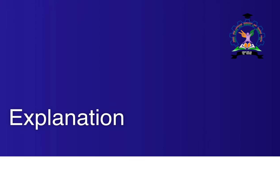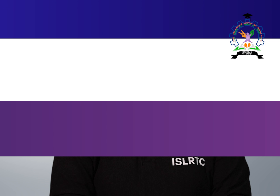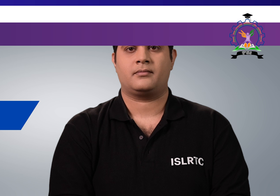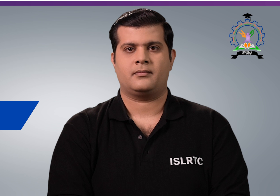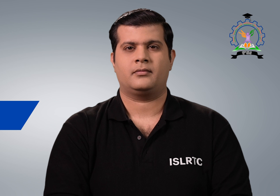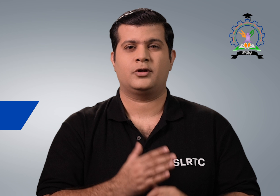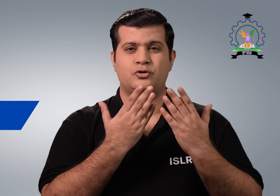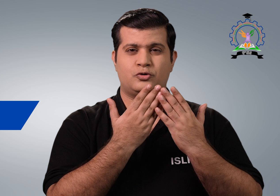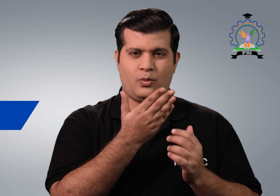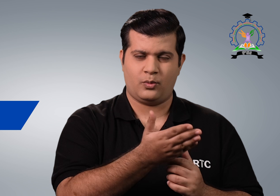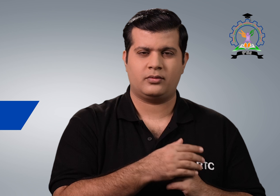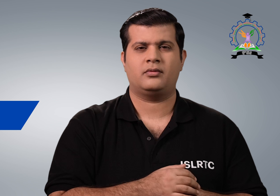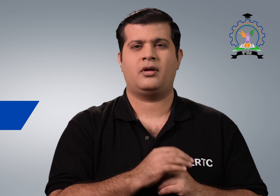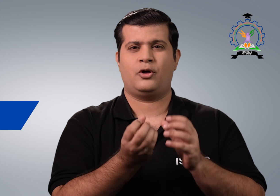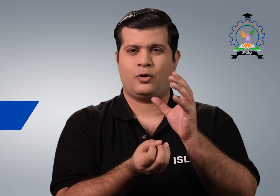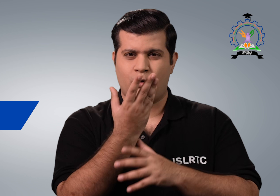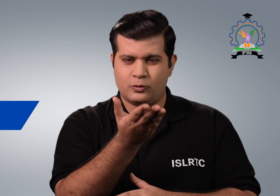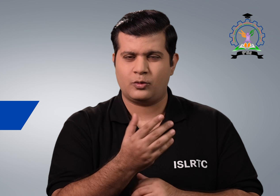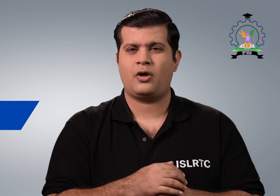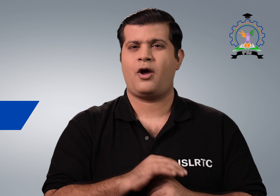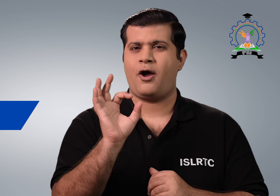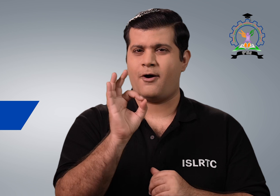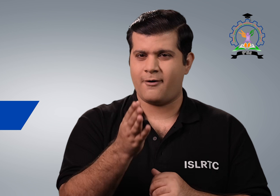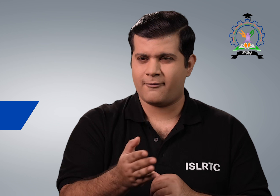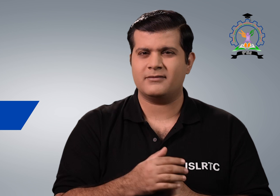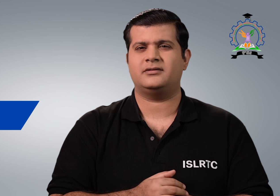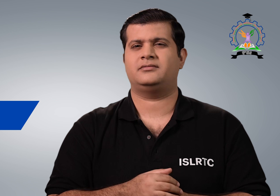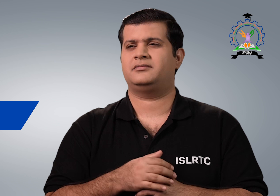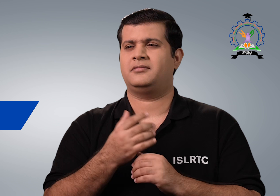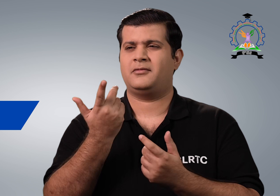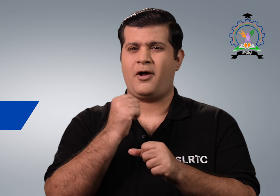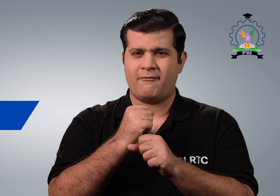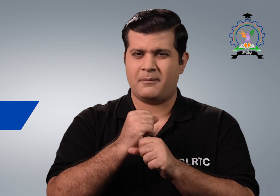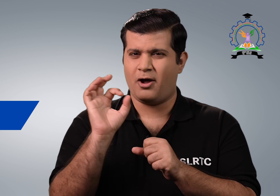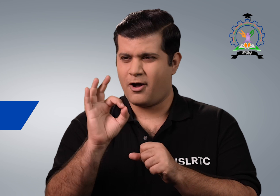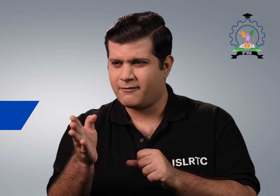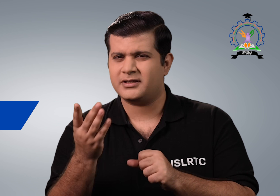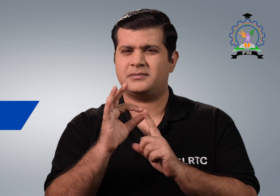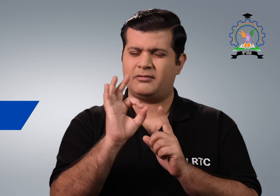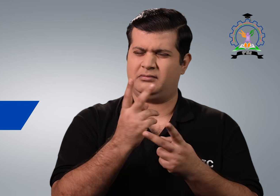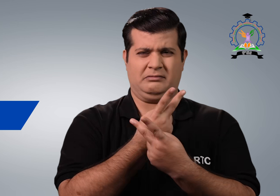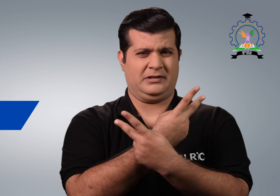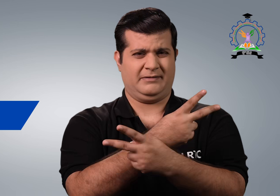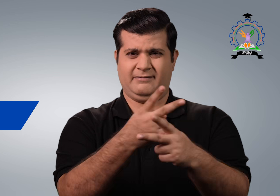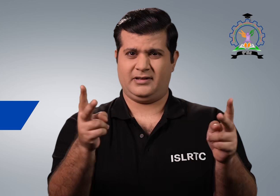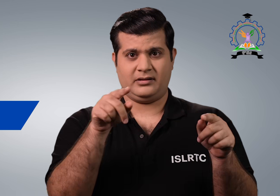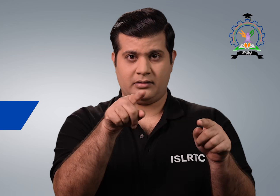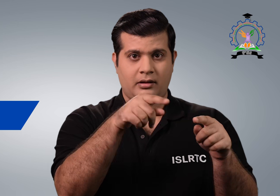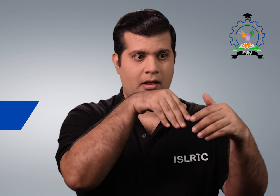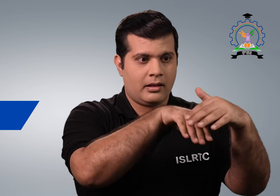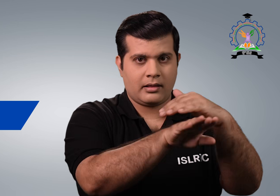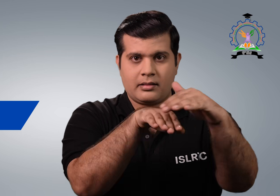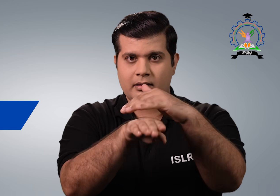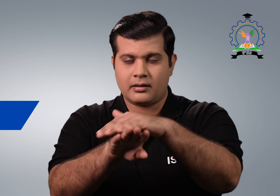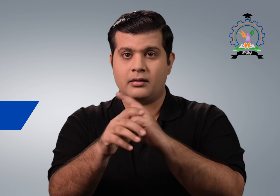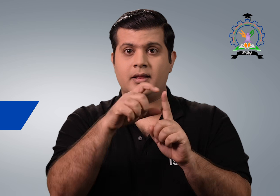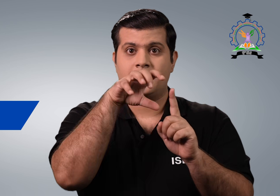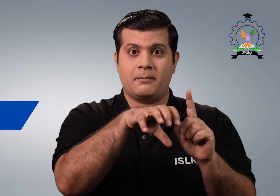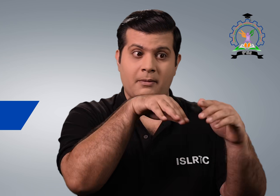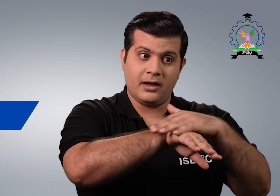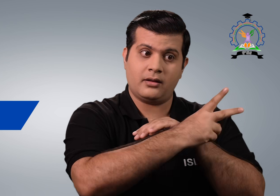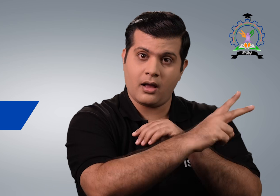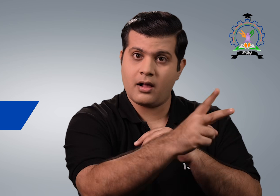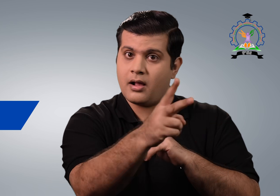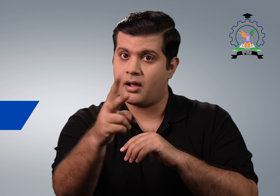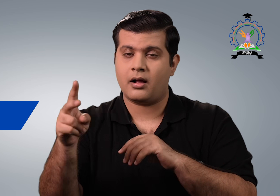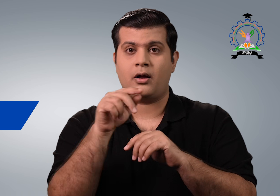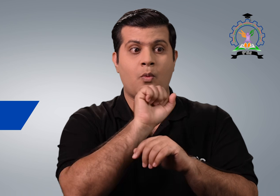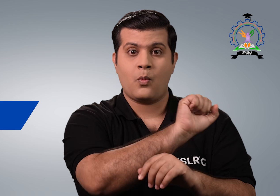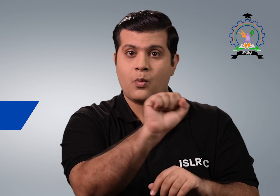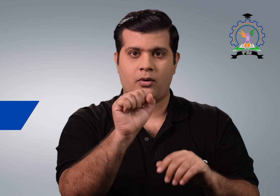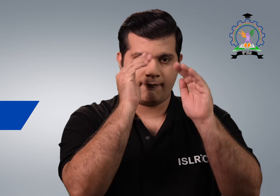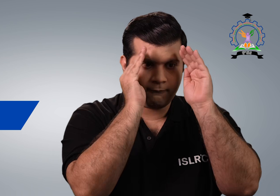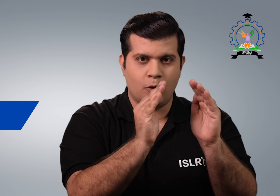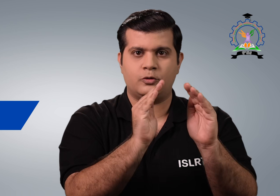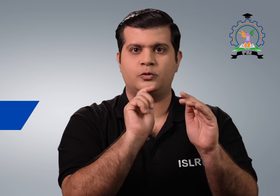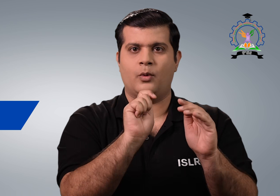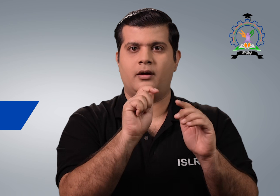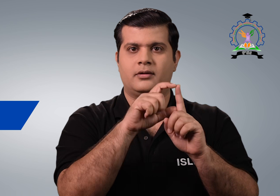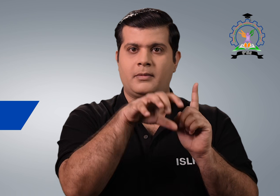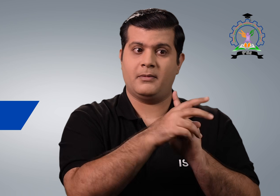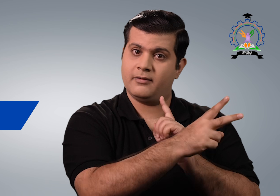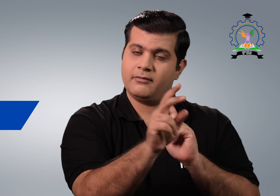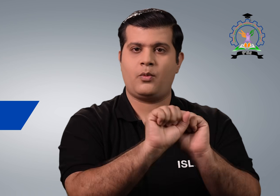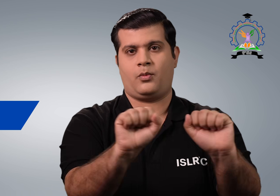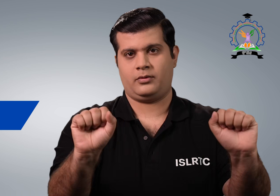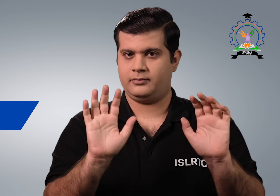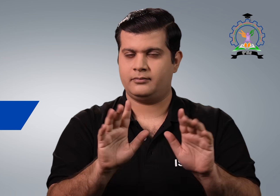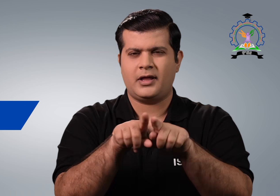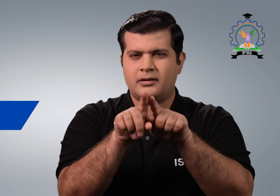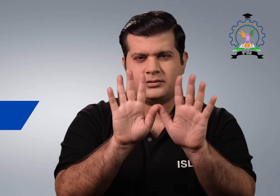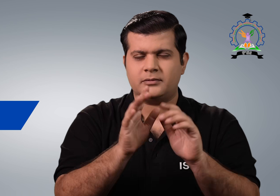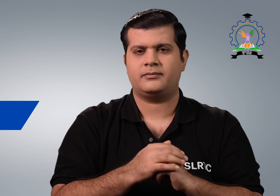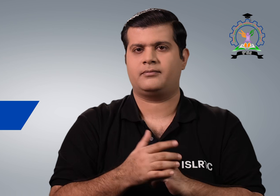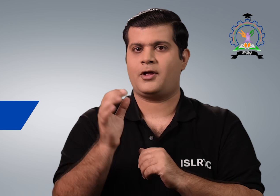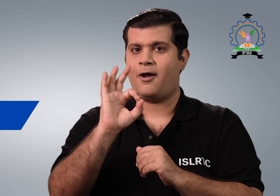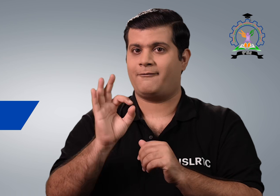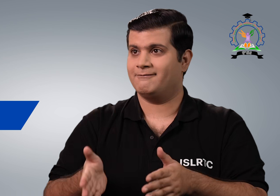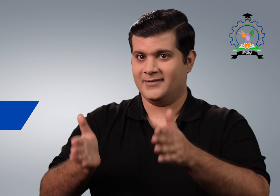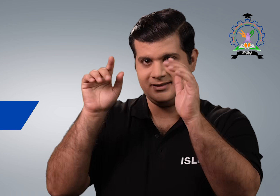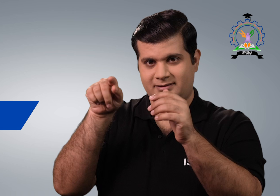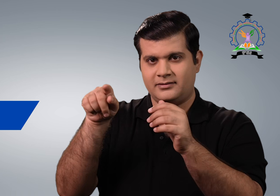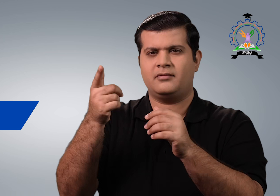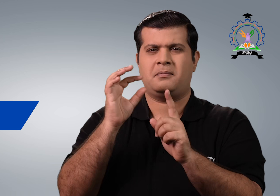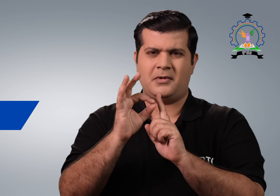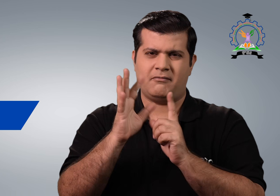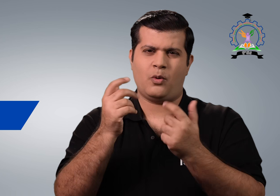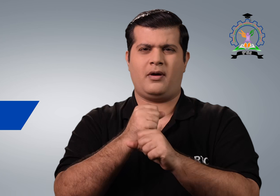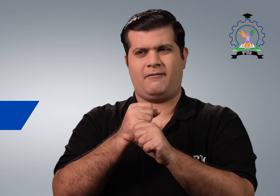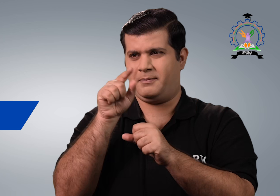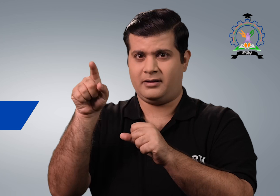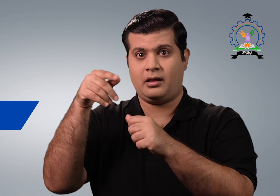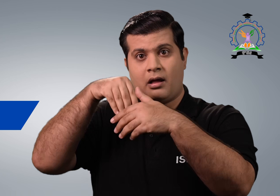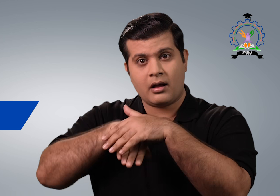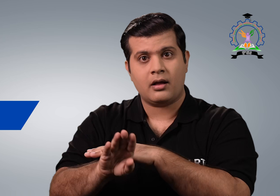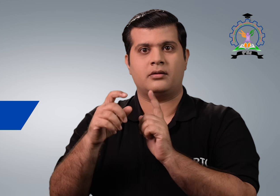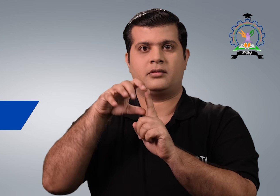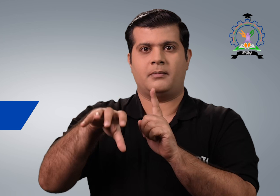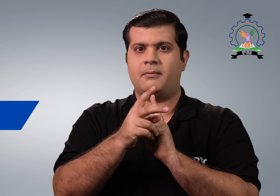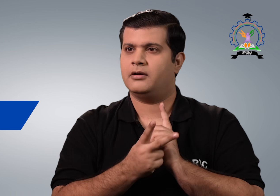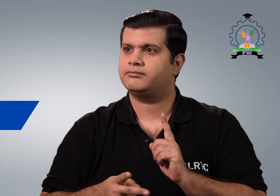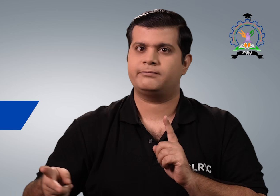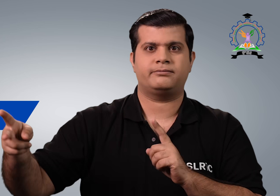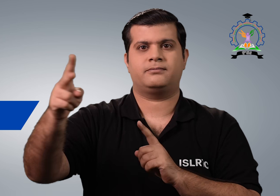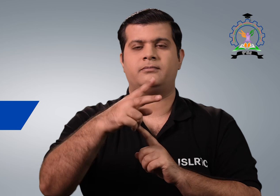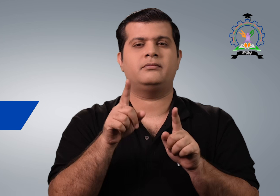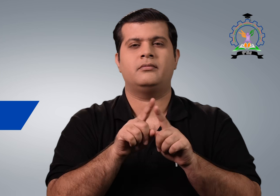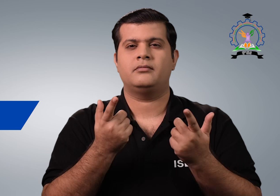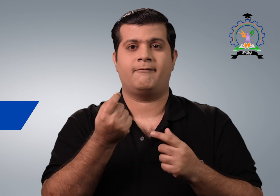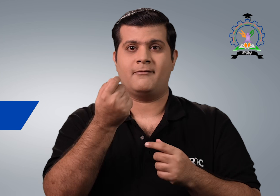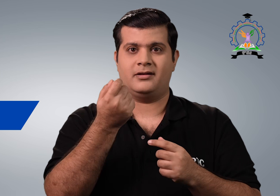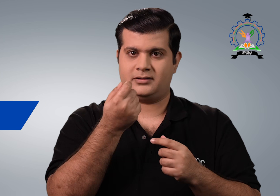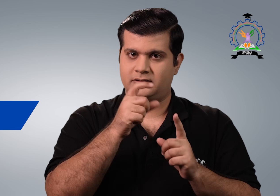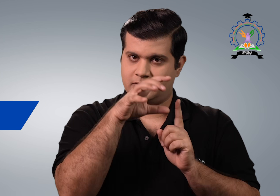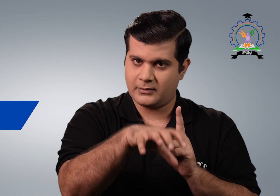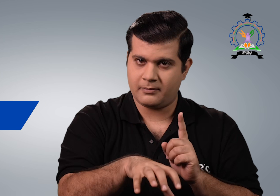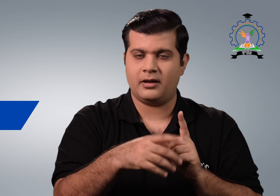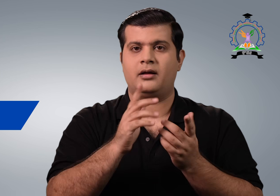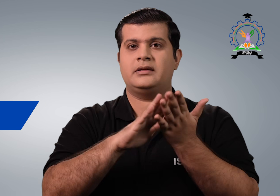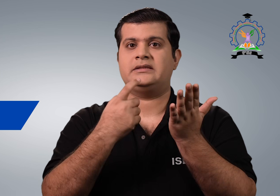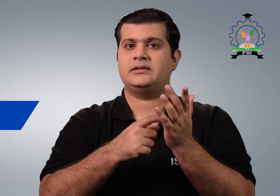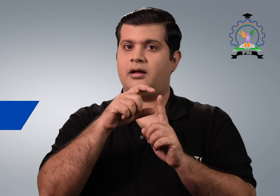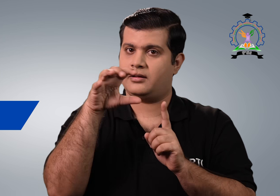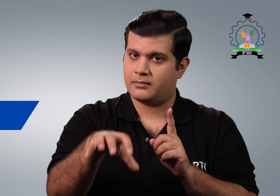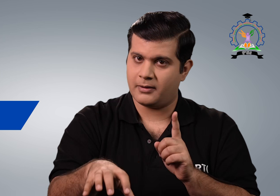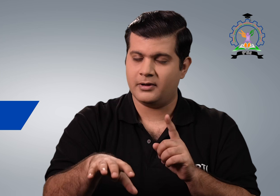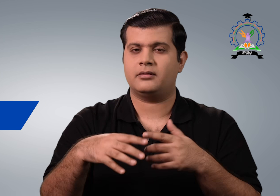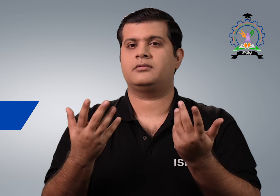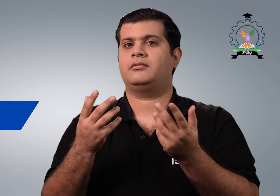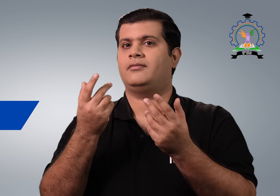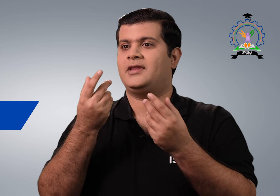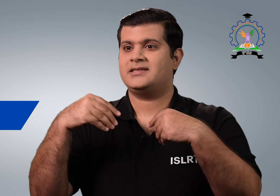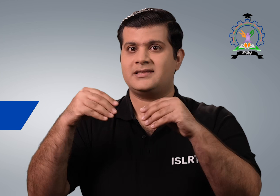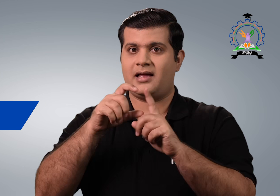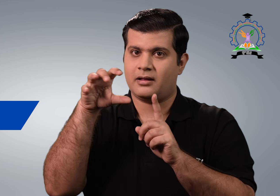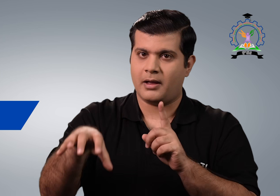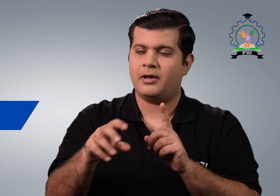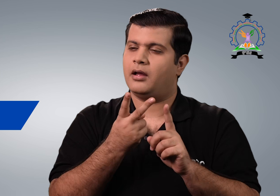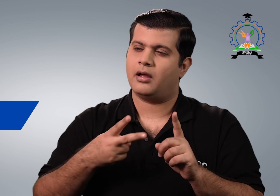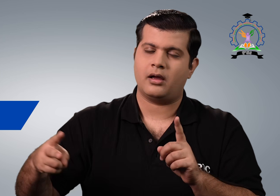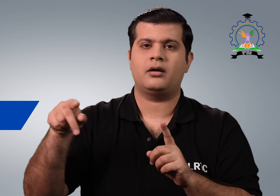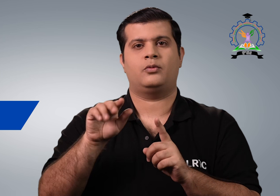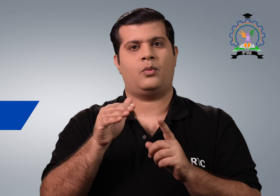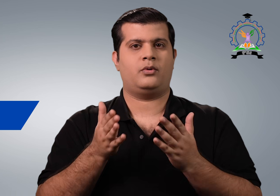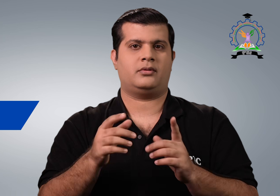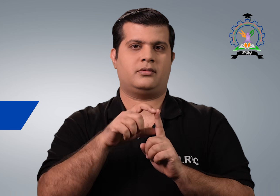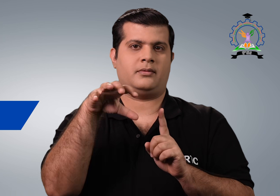A department is a specific section of a school, office, government organisation, etc. that focuses on a particular area of work. For example - A private or a government organisation has multiple departments, like the finance department, HR department, sales department, etc.